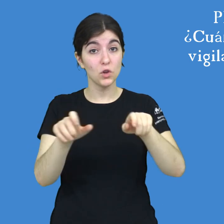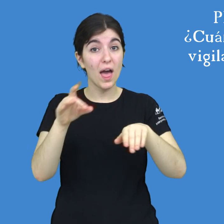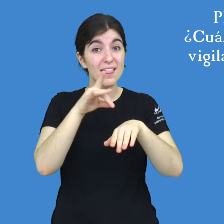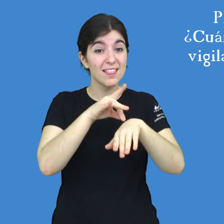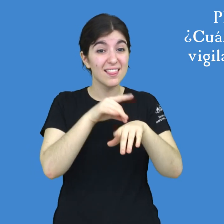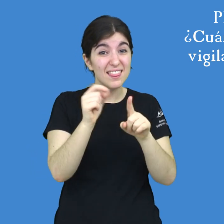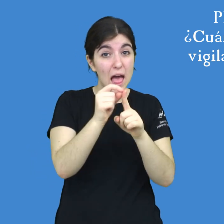enfermo